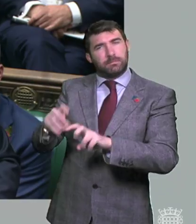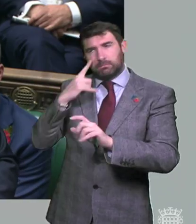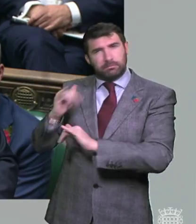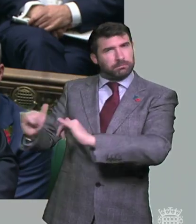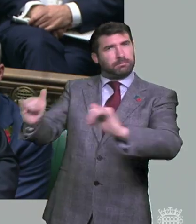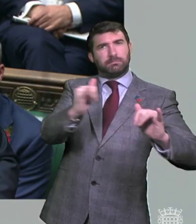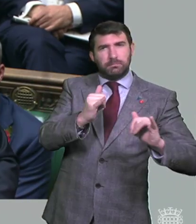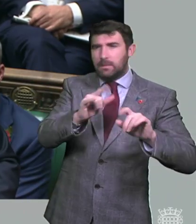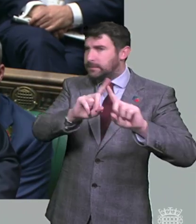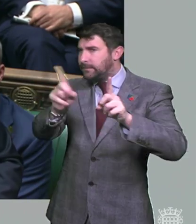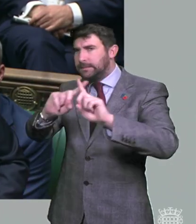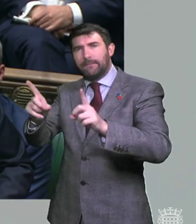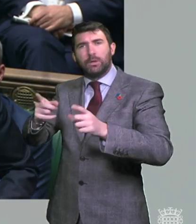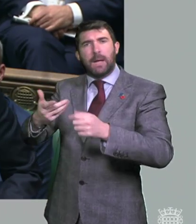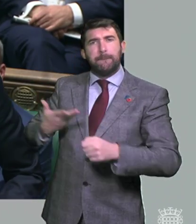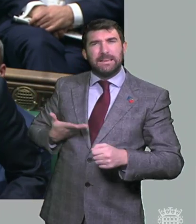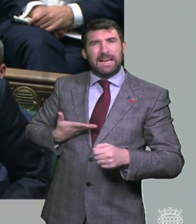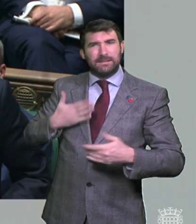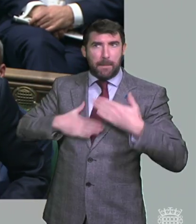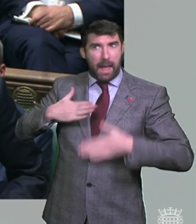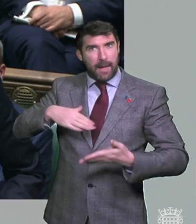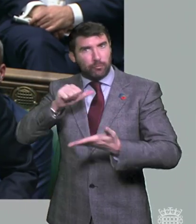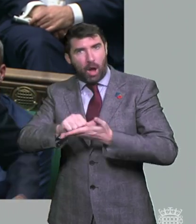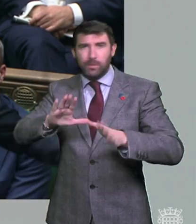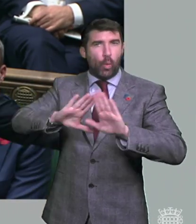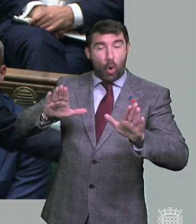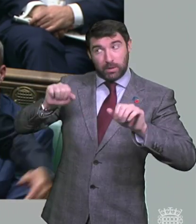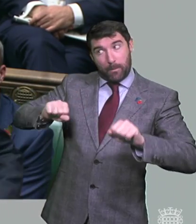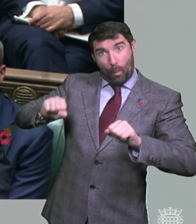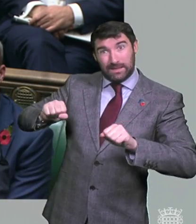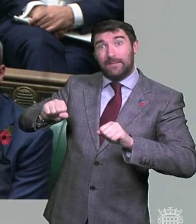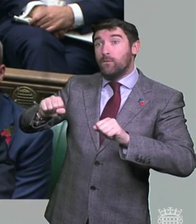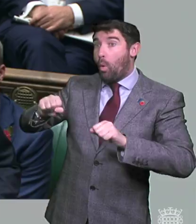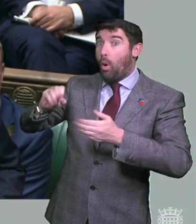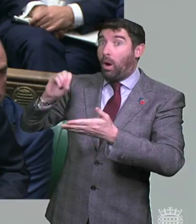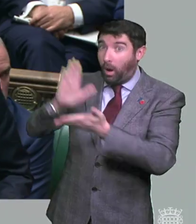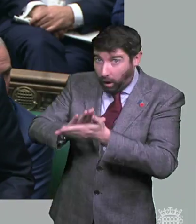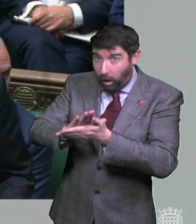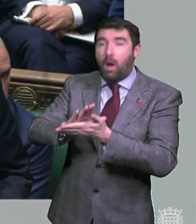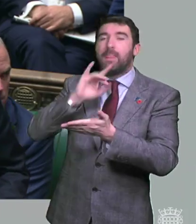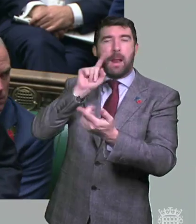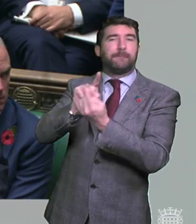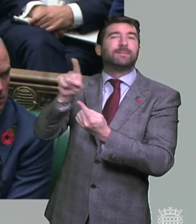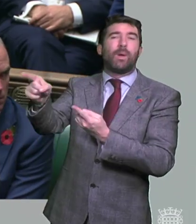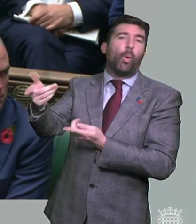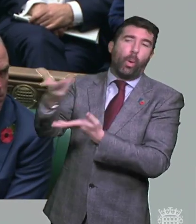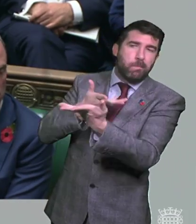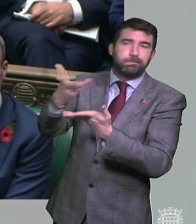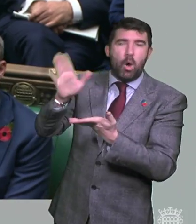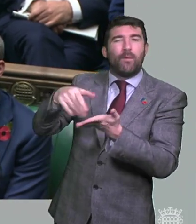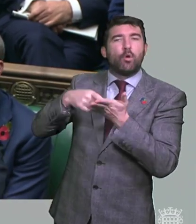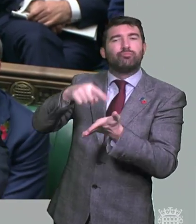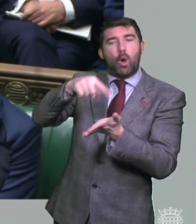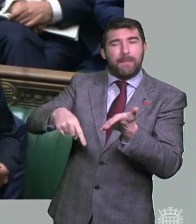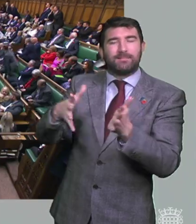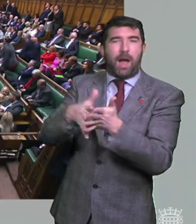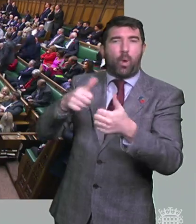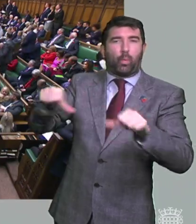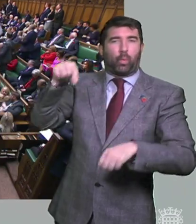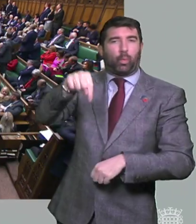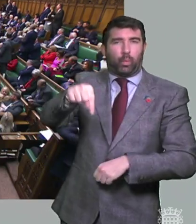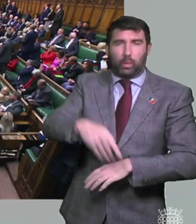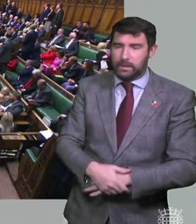There are some actions to be considered coming out of that review, and I look forward to meeting him and to working with the CMA to explore its recommendations in more detail.